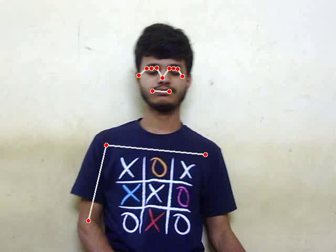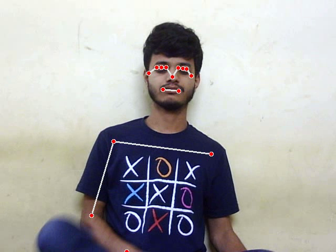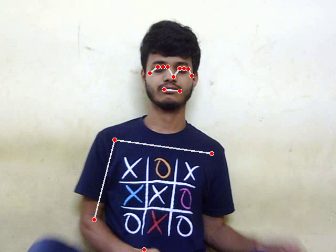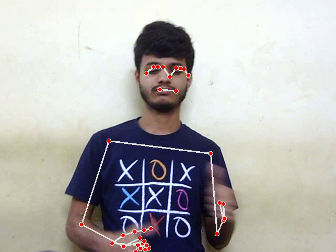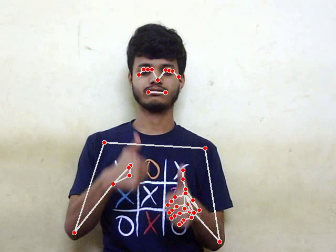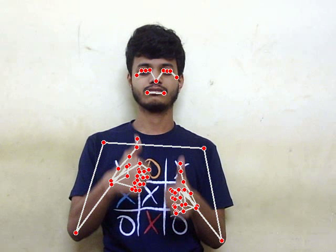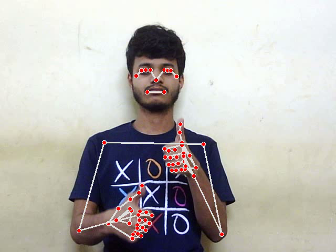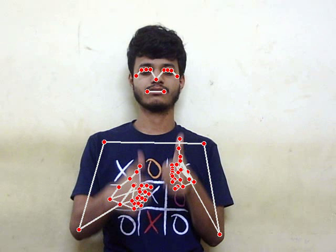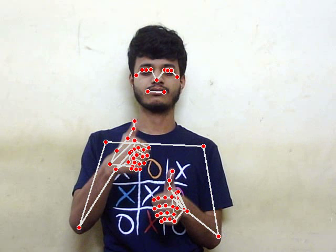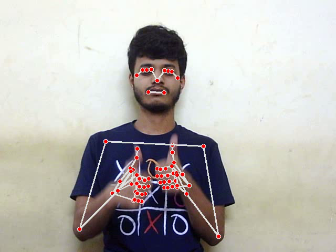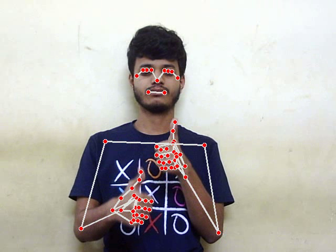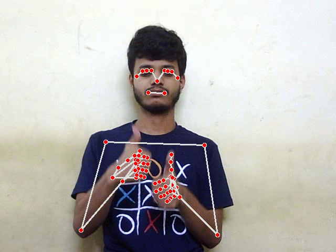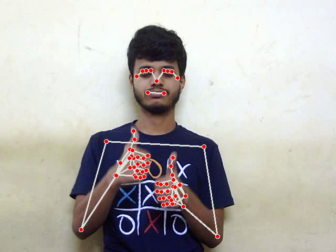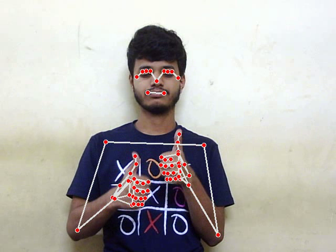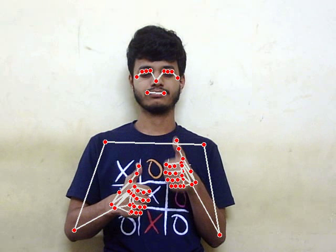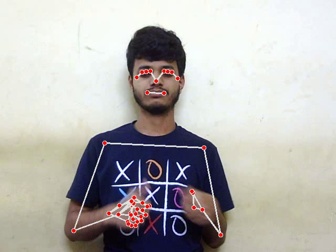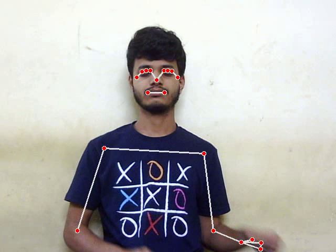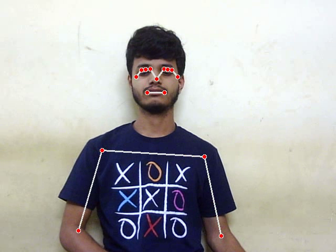which